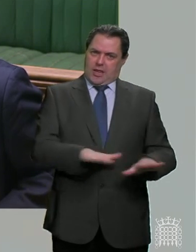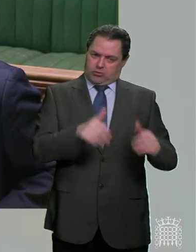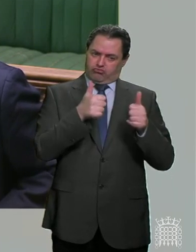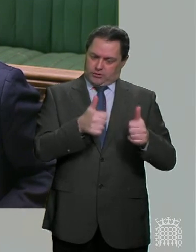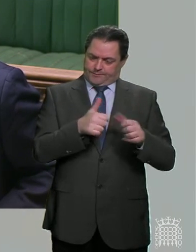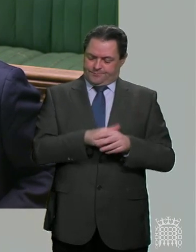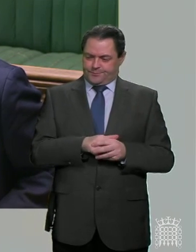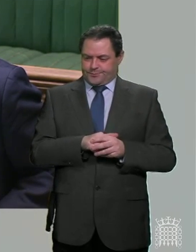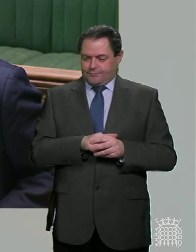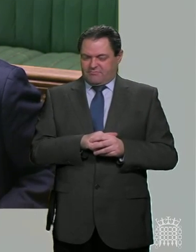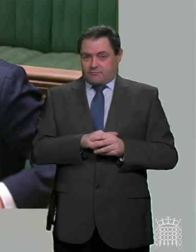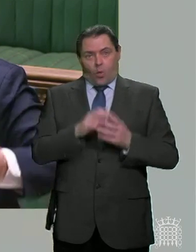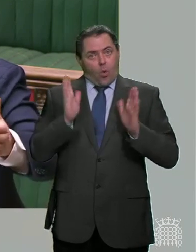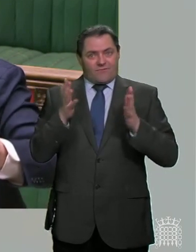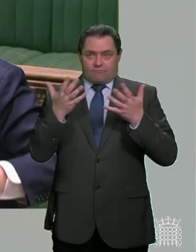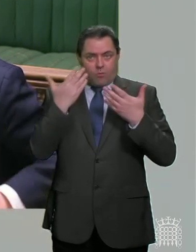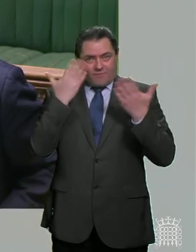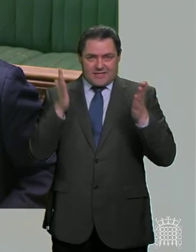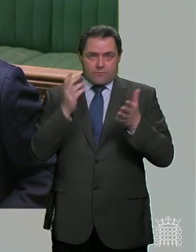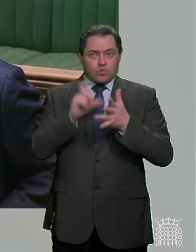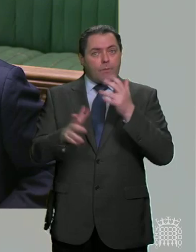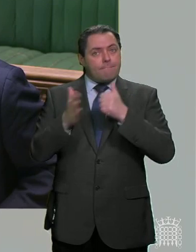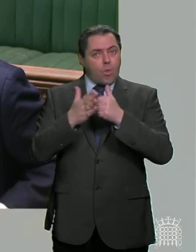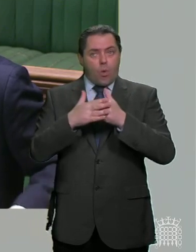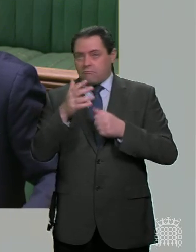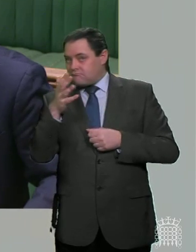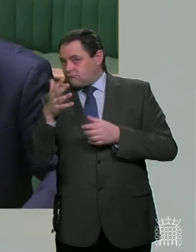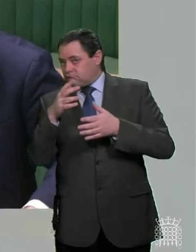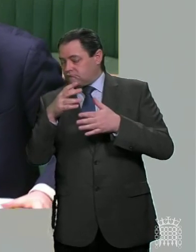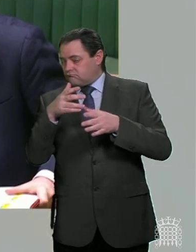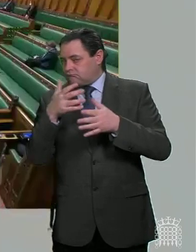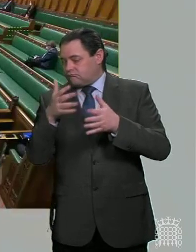Clearly, we need to do more, and I am very happy to take it up.